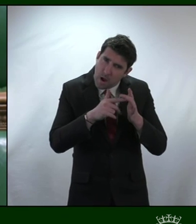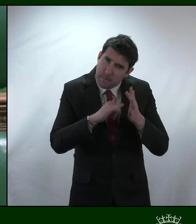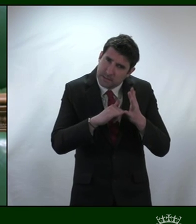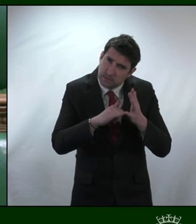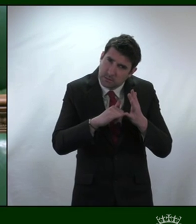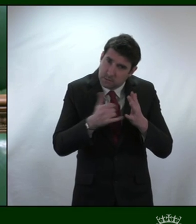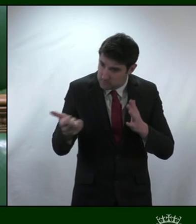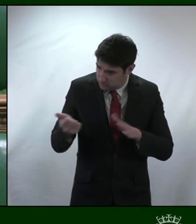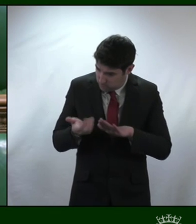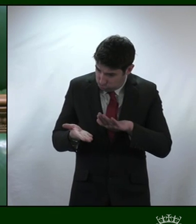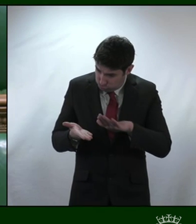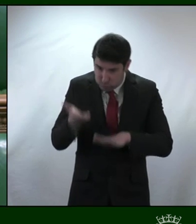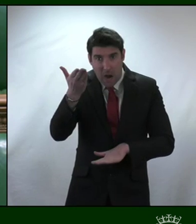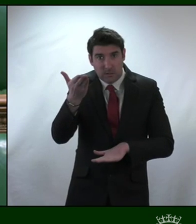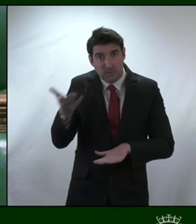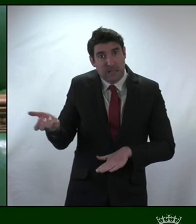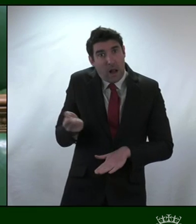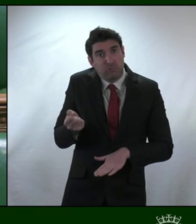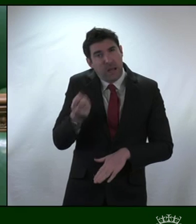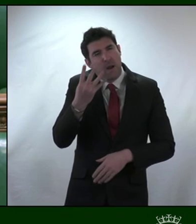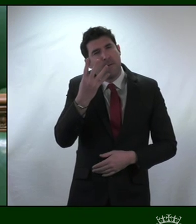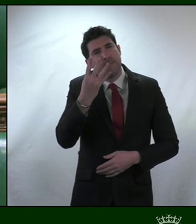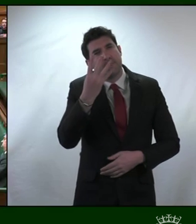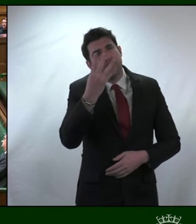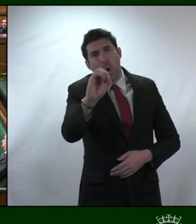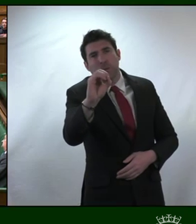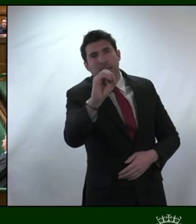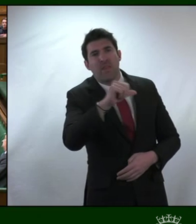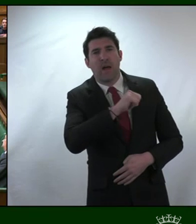How on earth does the Prime Minister justify that?